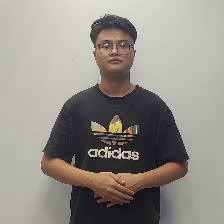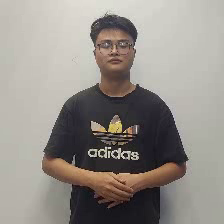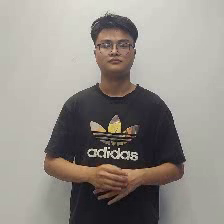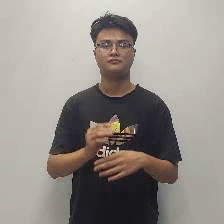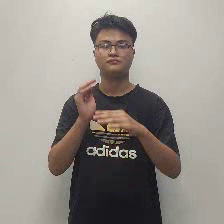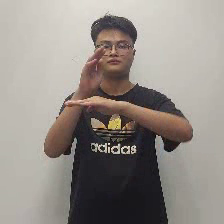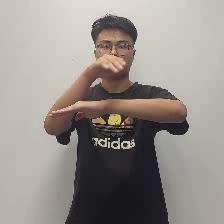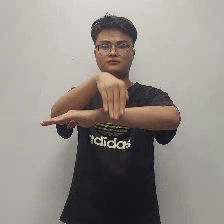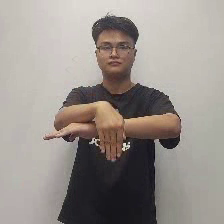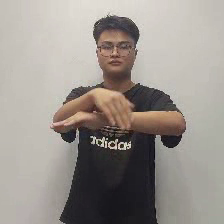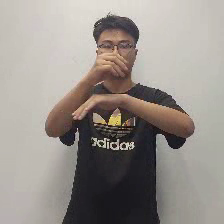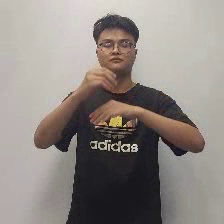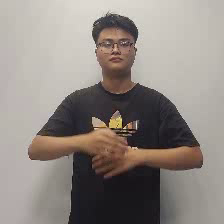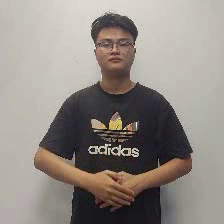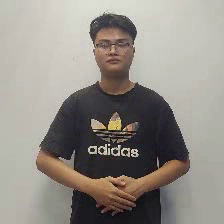Chiều